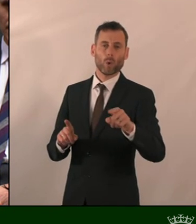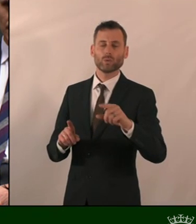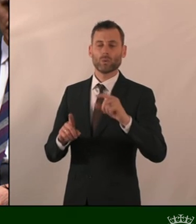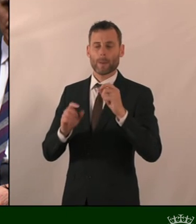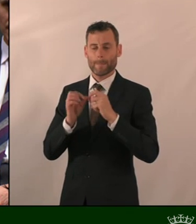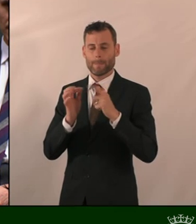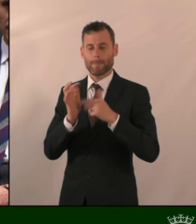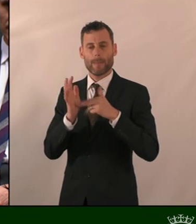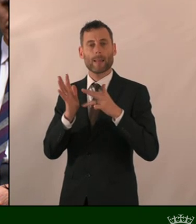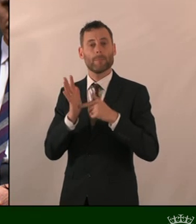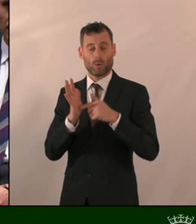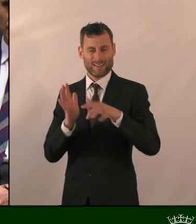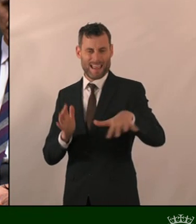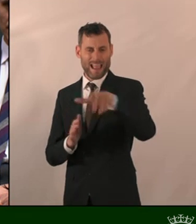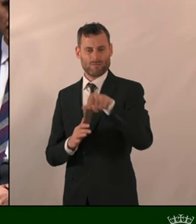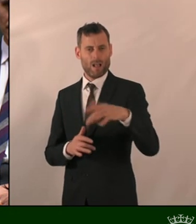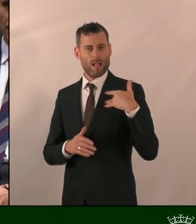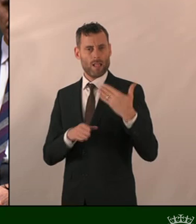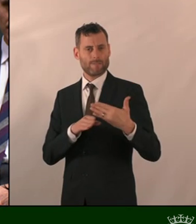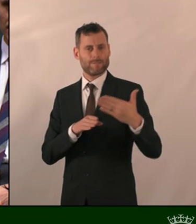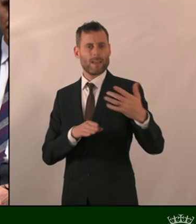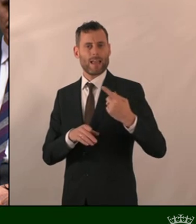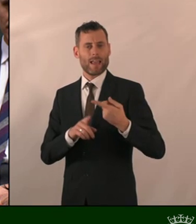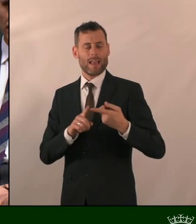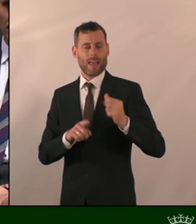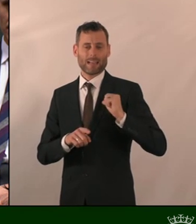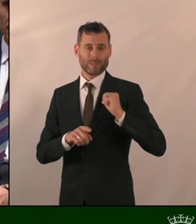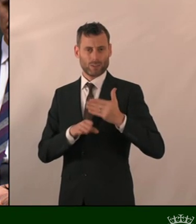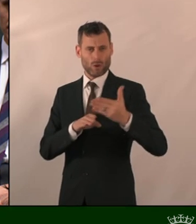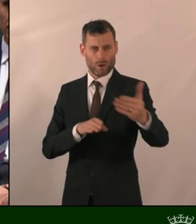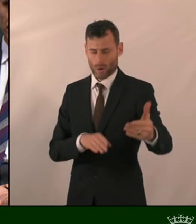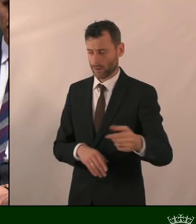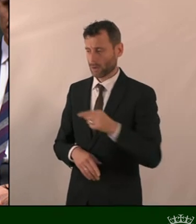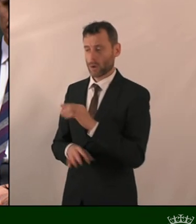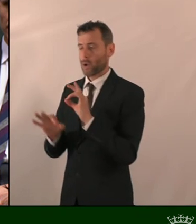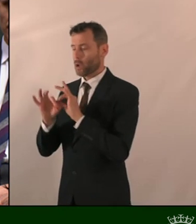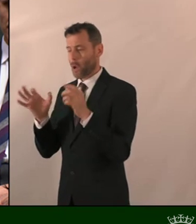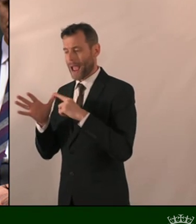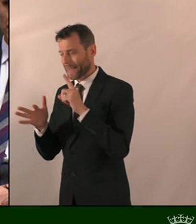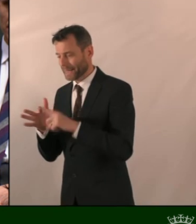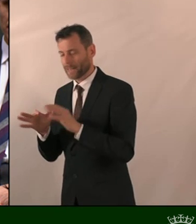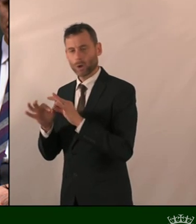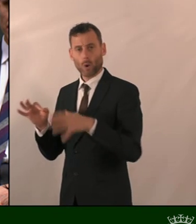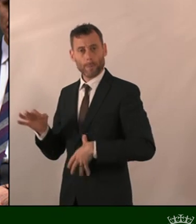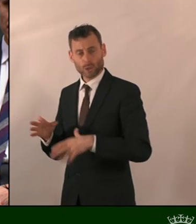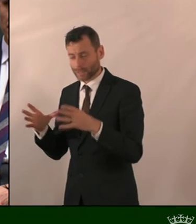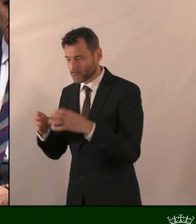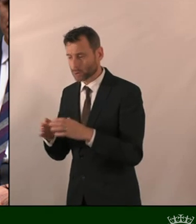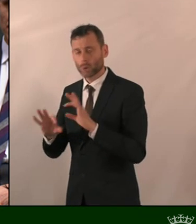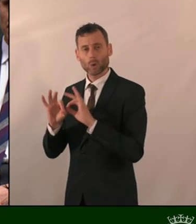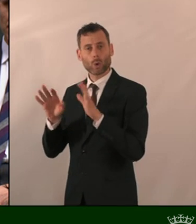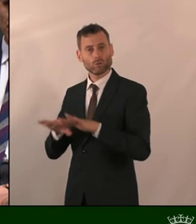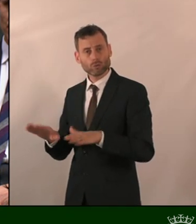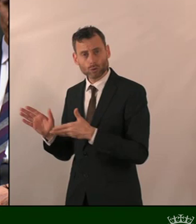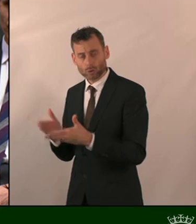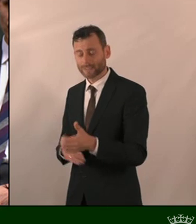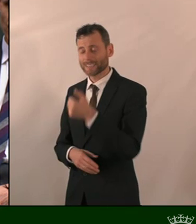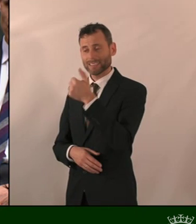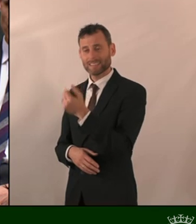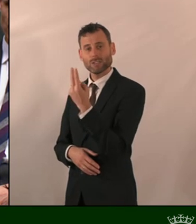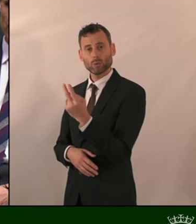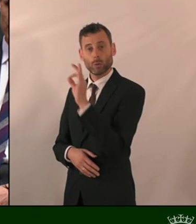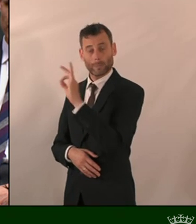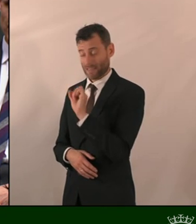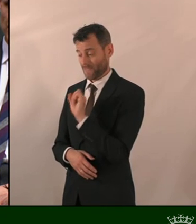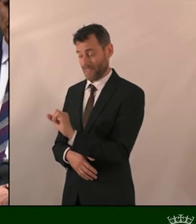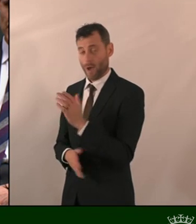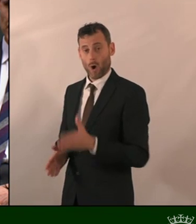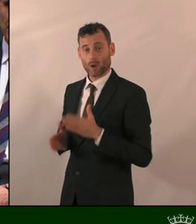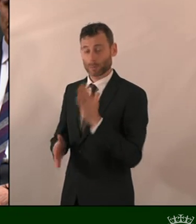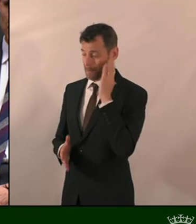St Helier Hospital will become a glorified walk-in centre—no A&E, no maternity unit, no children’s services and 62% of beds gone.